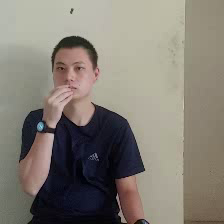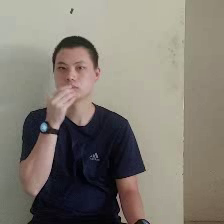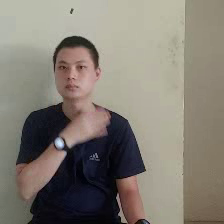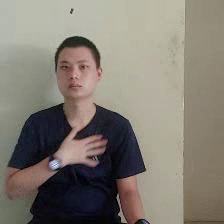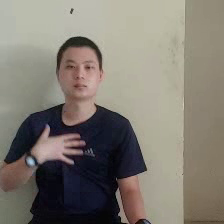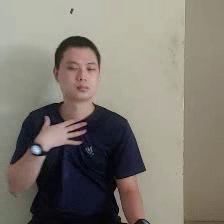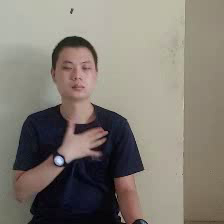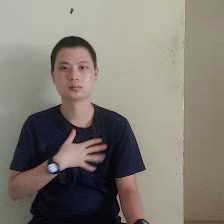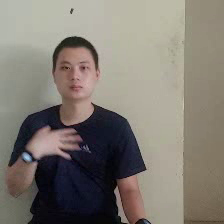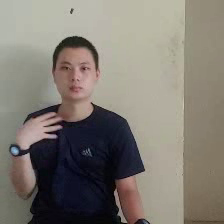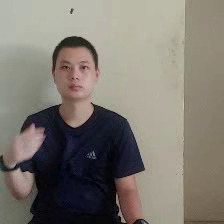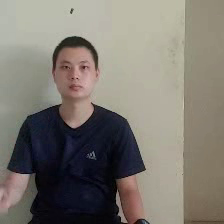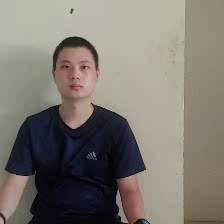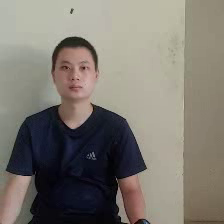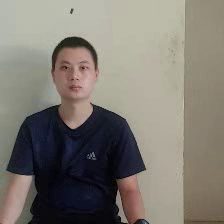Ăn mừng